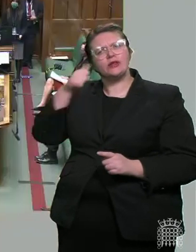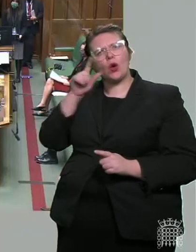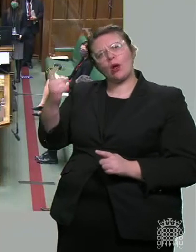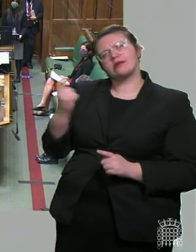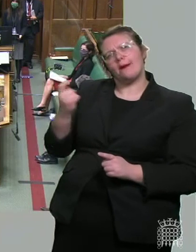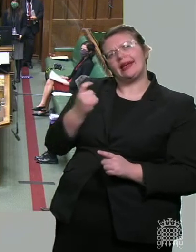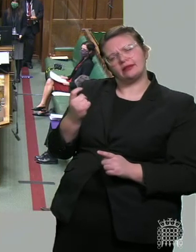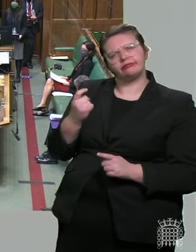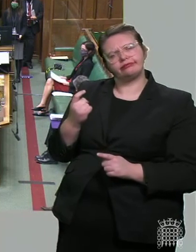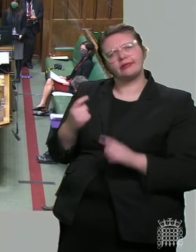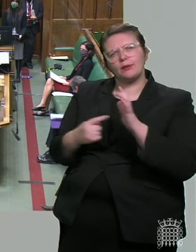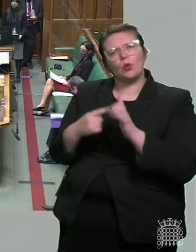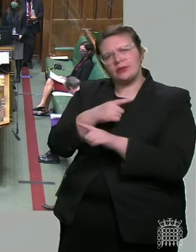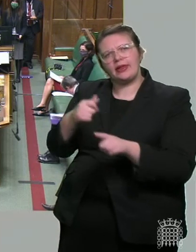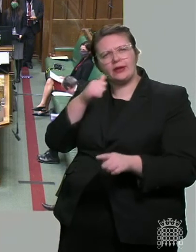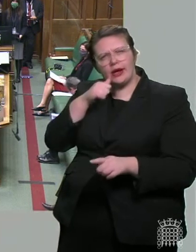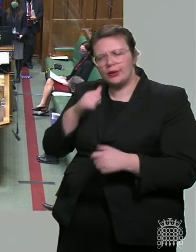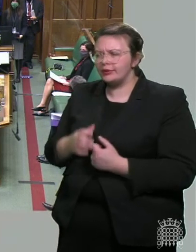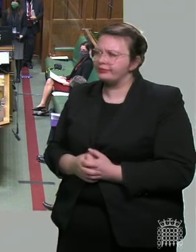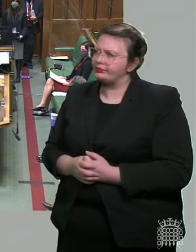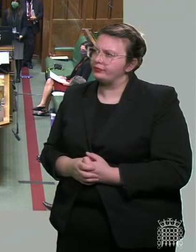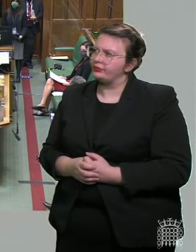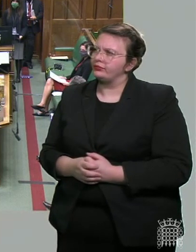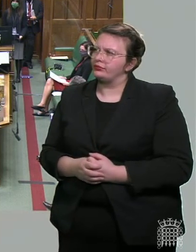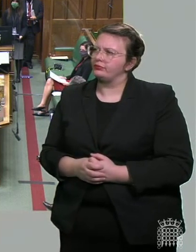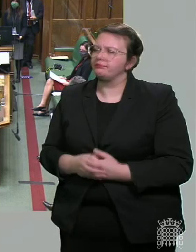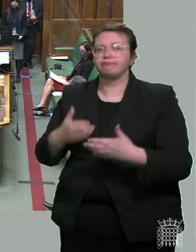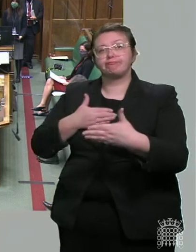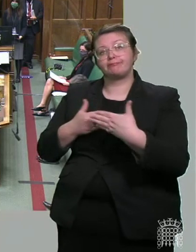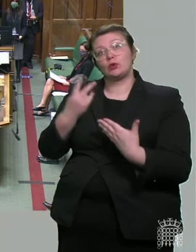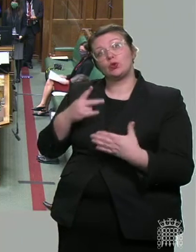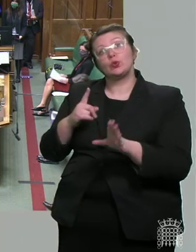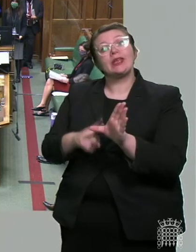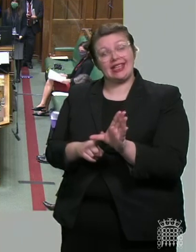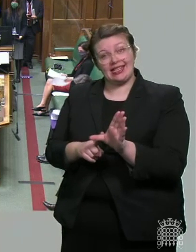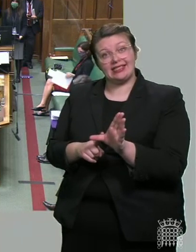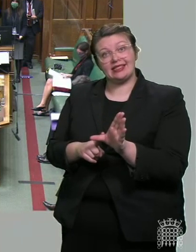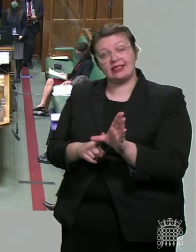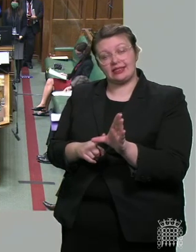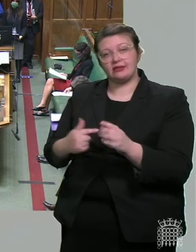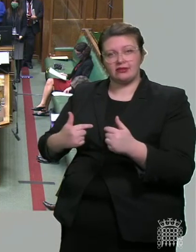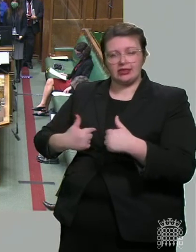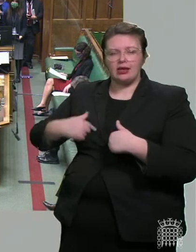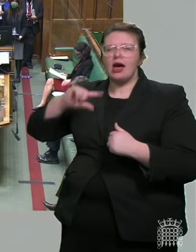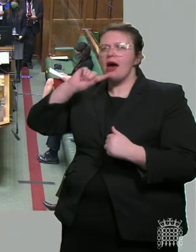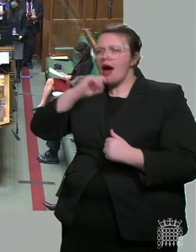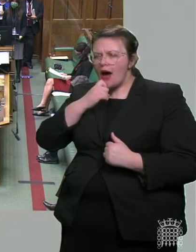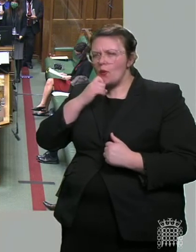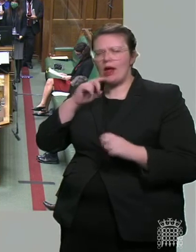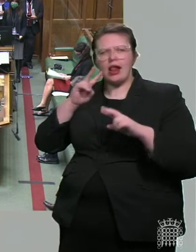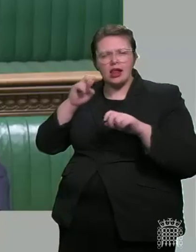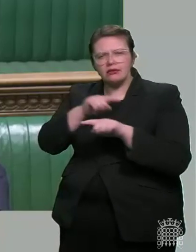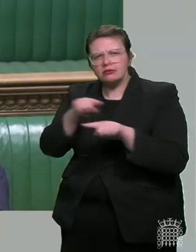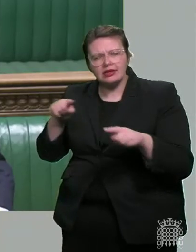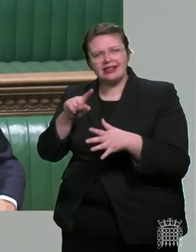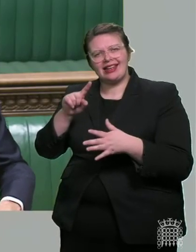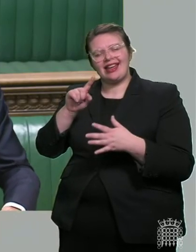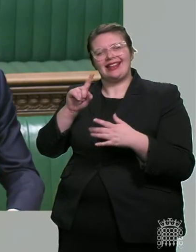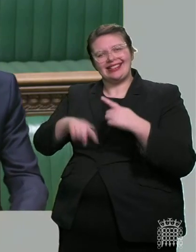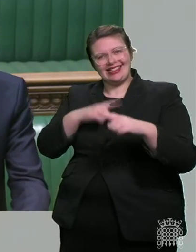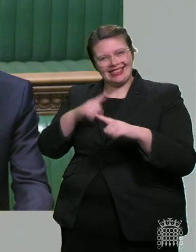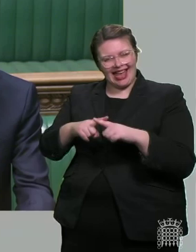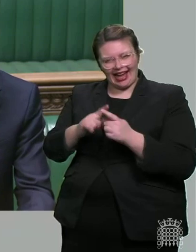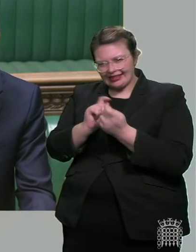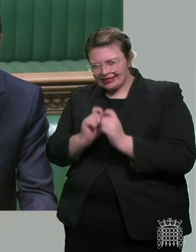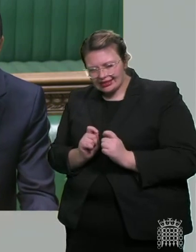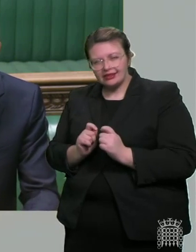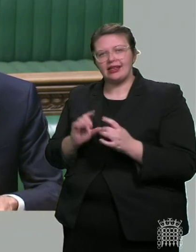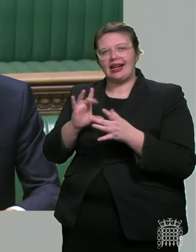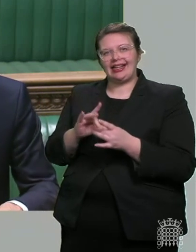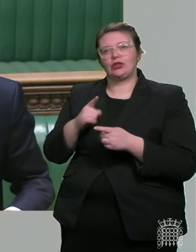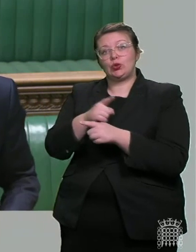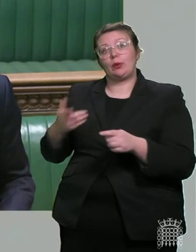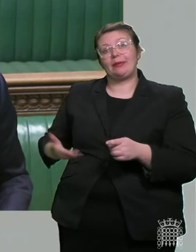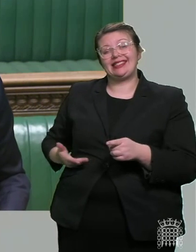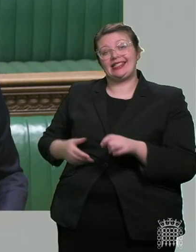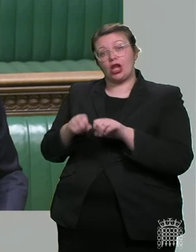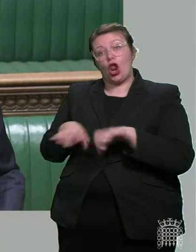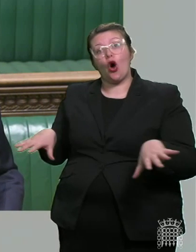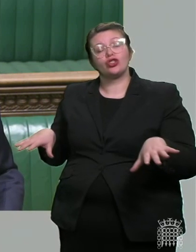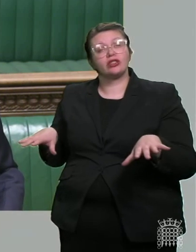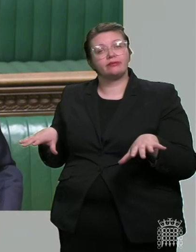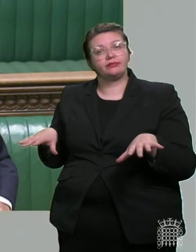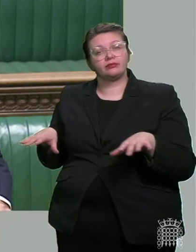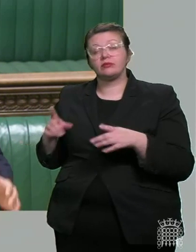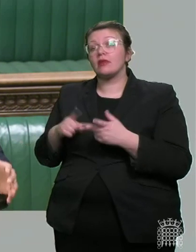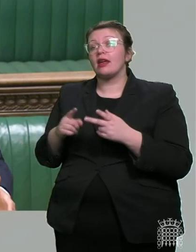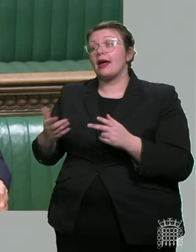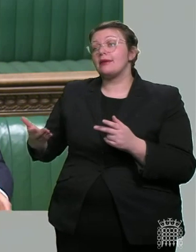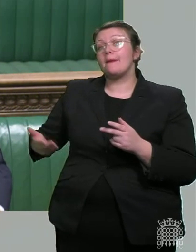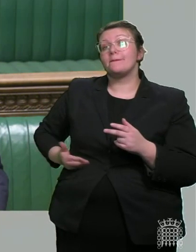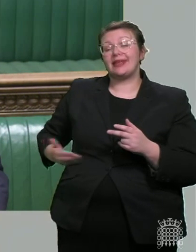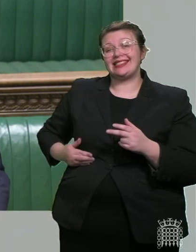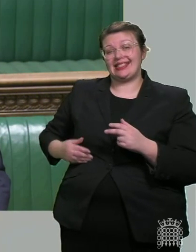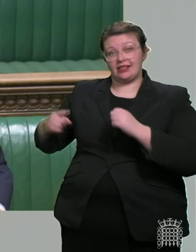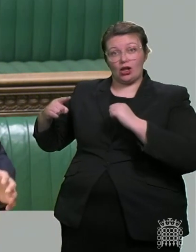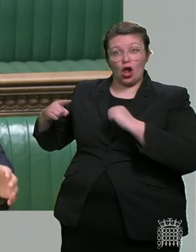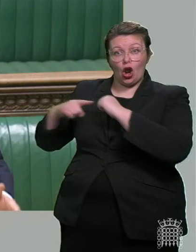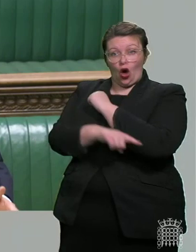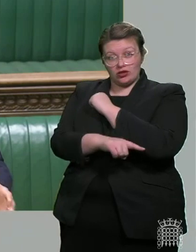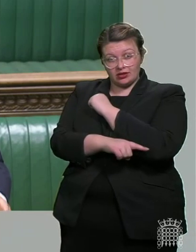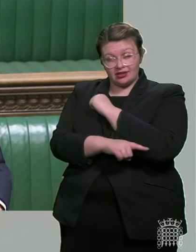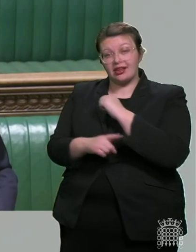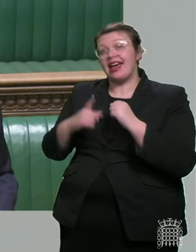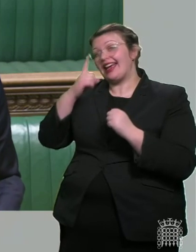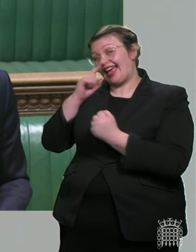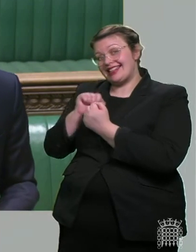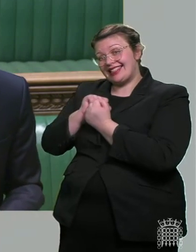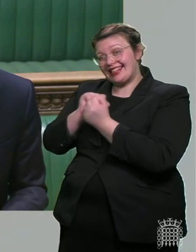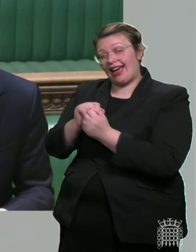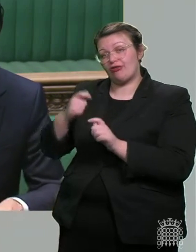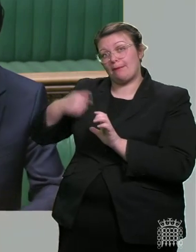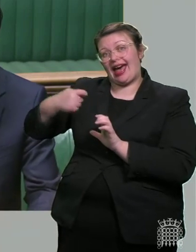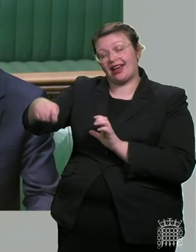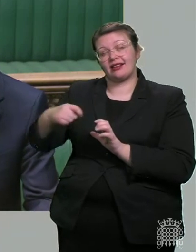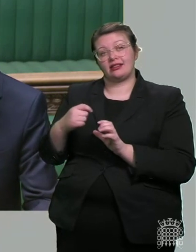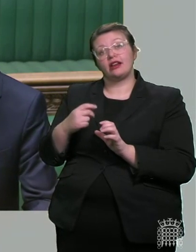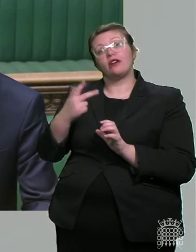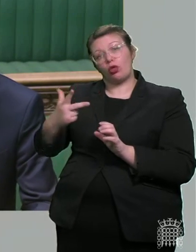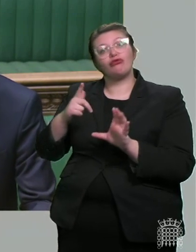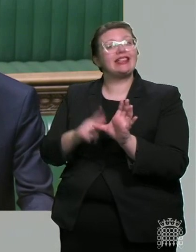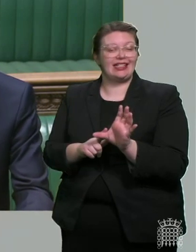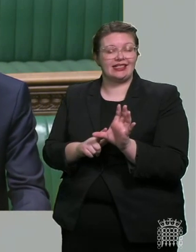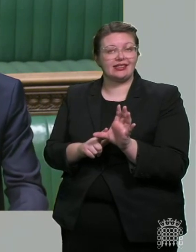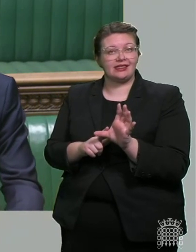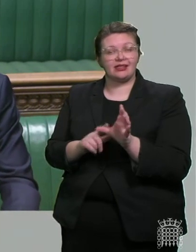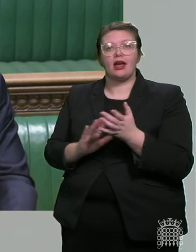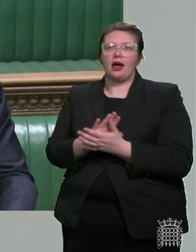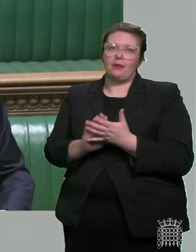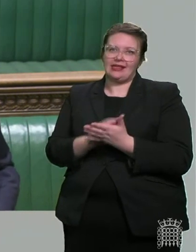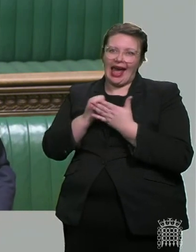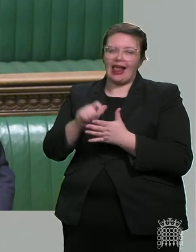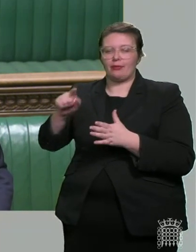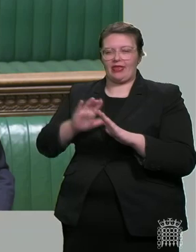For the next two years, I am also making the tax treatment of losses significantly more generous by allowing businesses to carry back losses of up to £2 million for three years, providing a significant cash flow benefit.